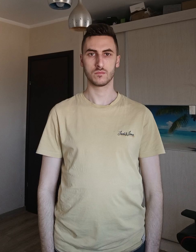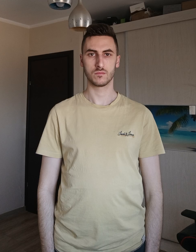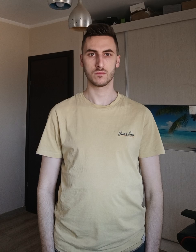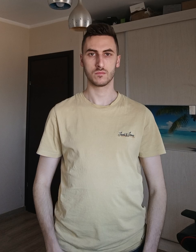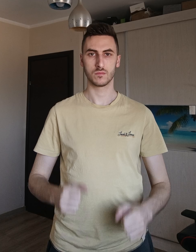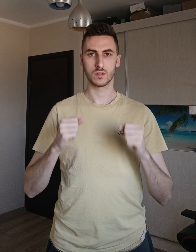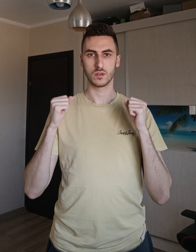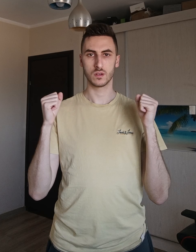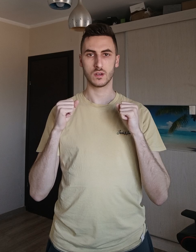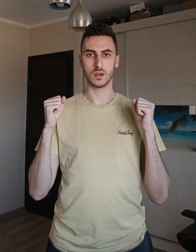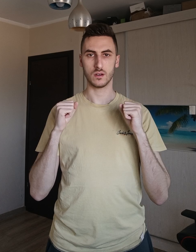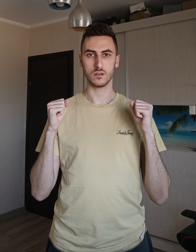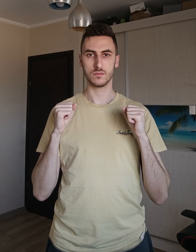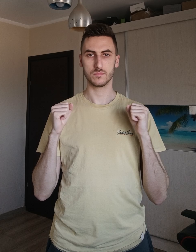קר